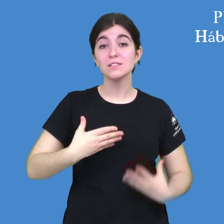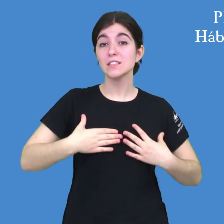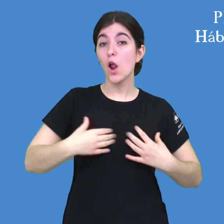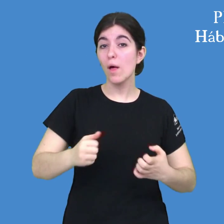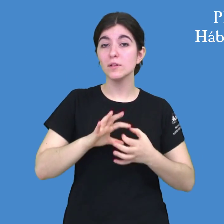sano